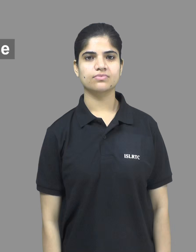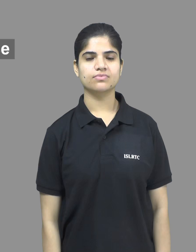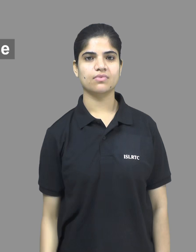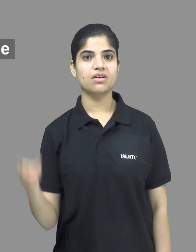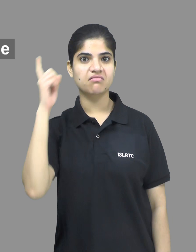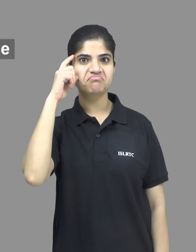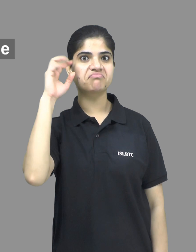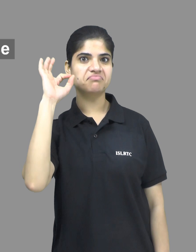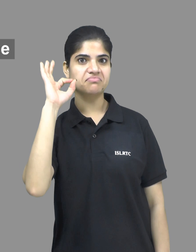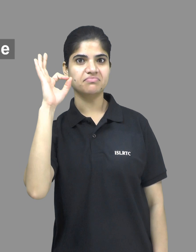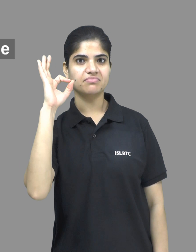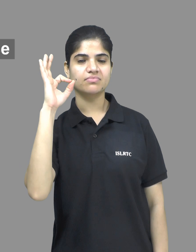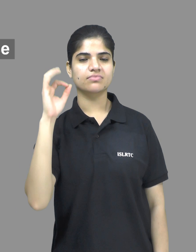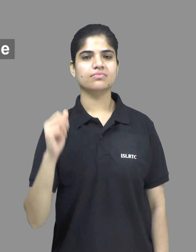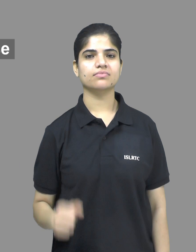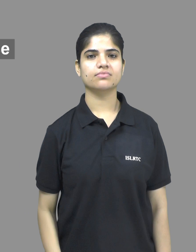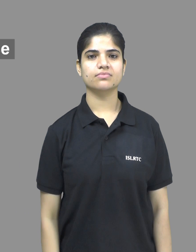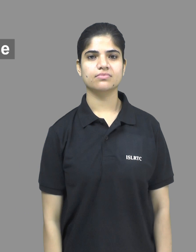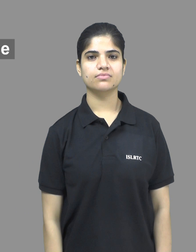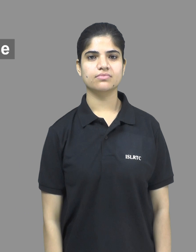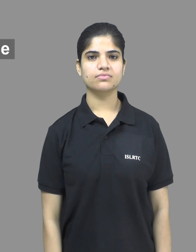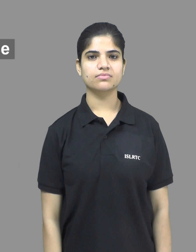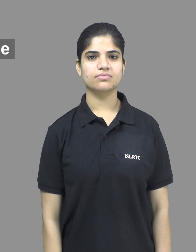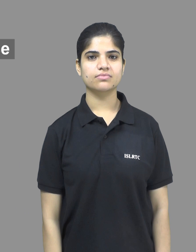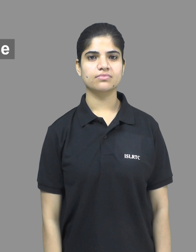Wise Intelligent